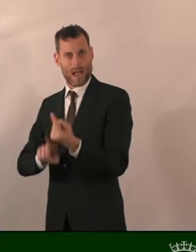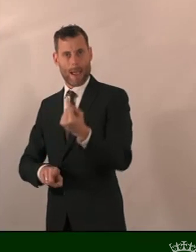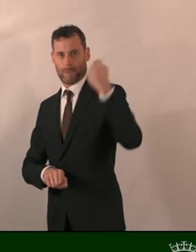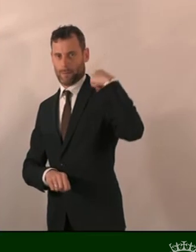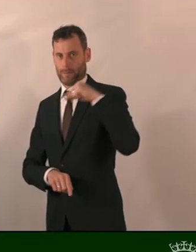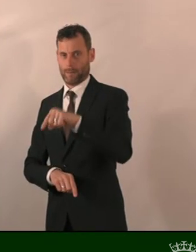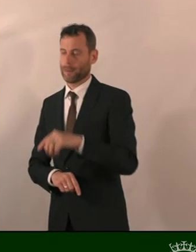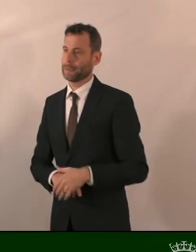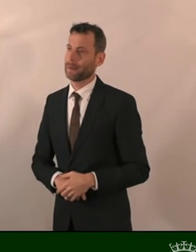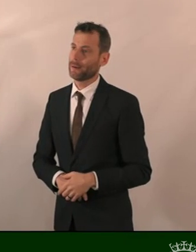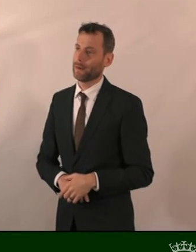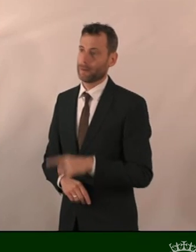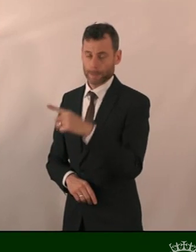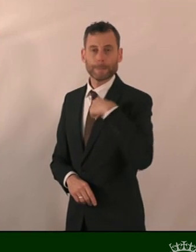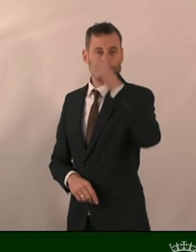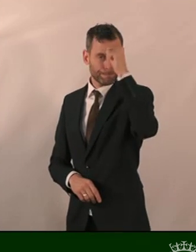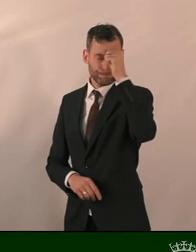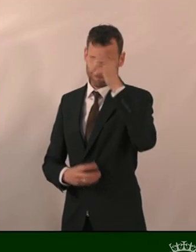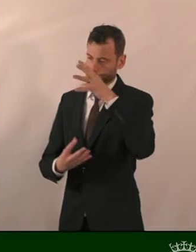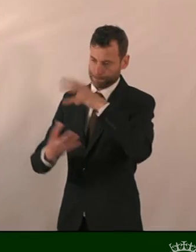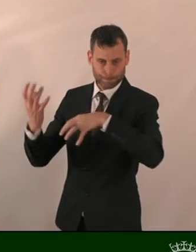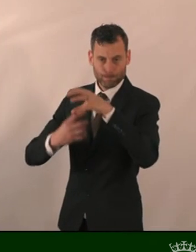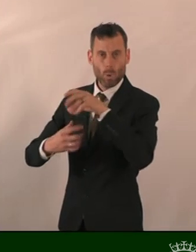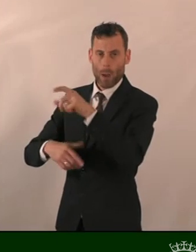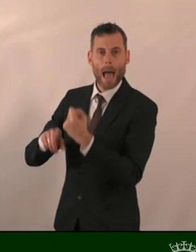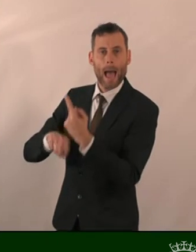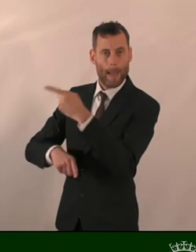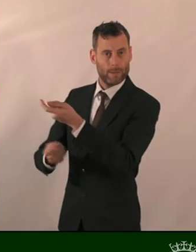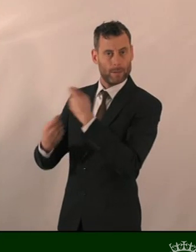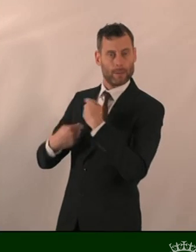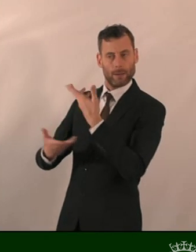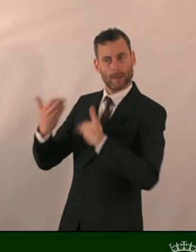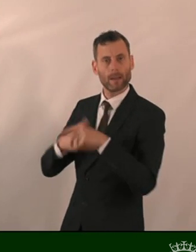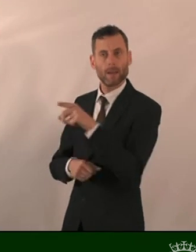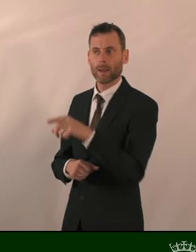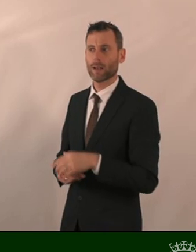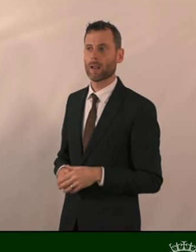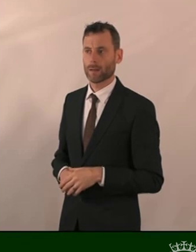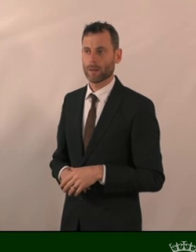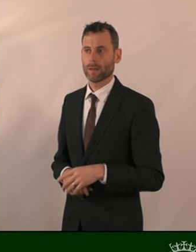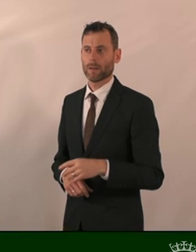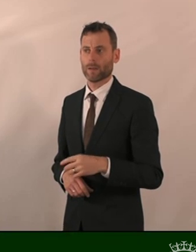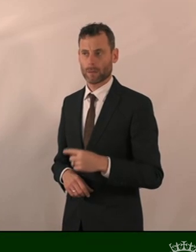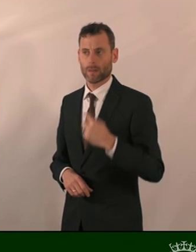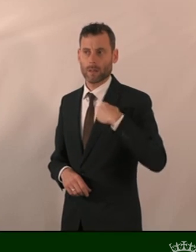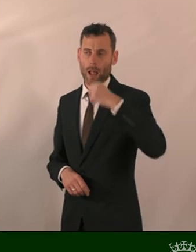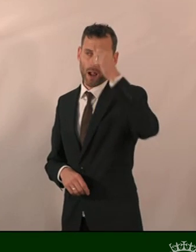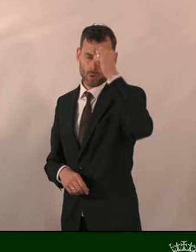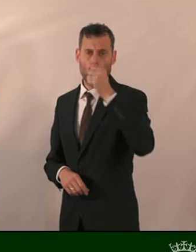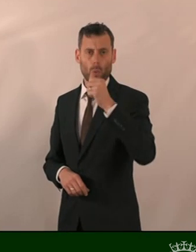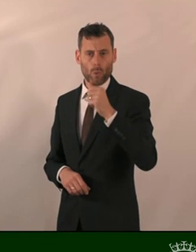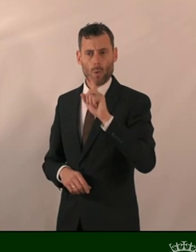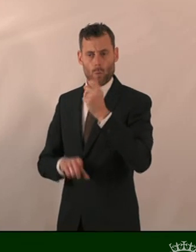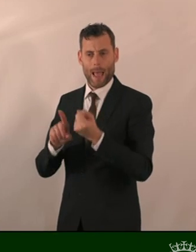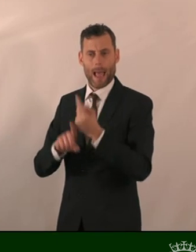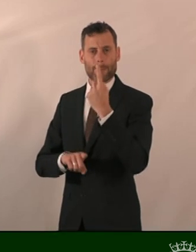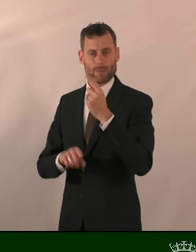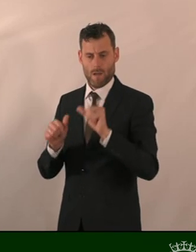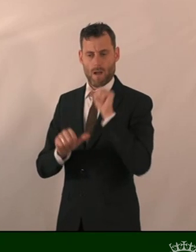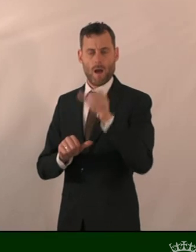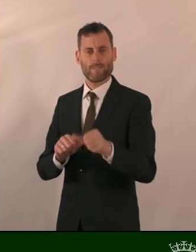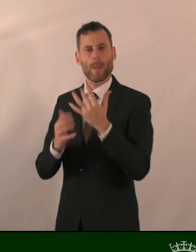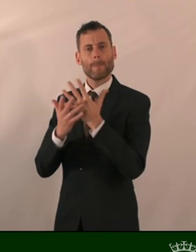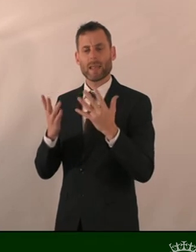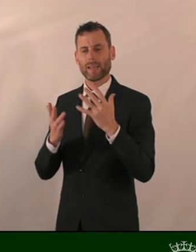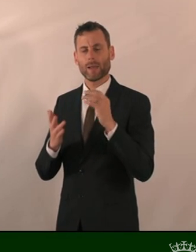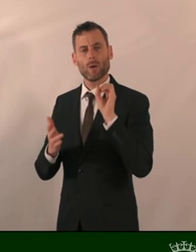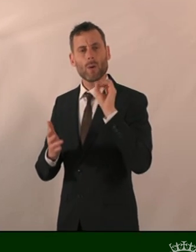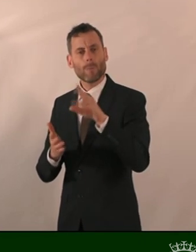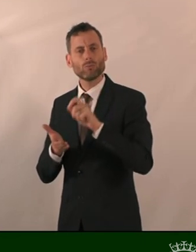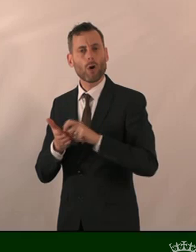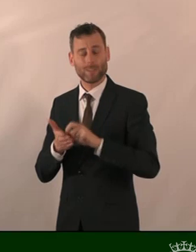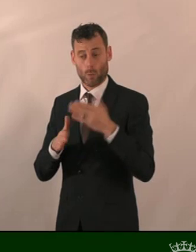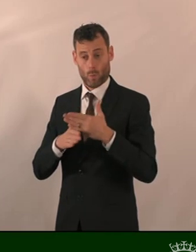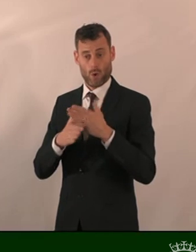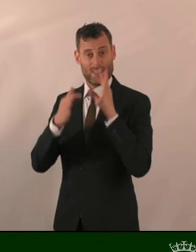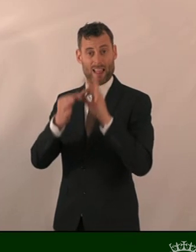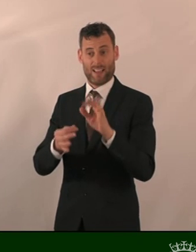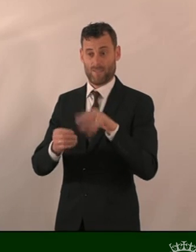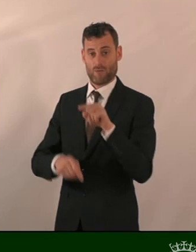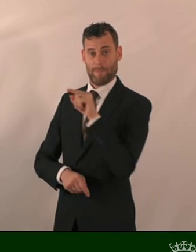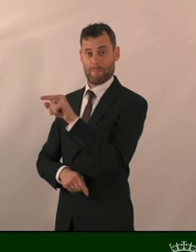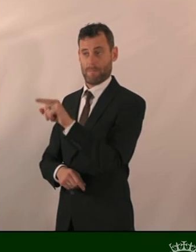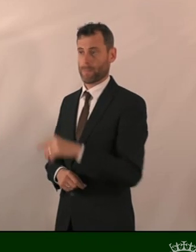I am indeed aware of the scandal to which the honourable Lady alludes and the disaster that has befallen many Post Office workers—I have met some of them myself.